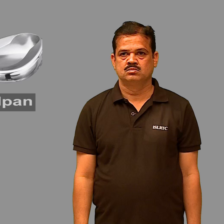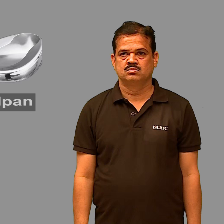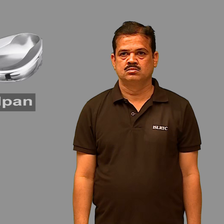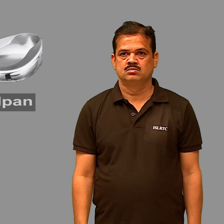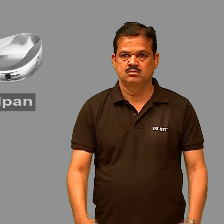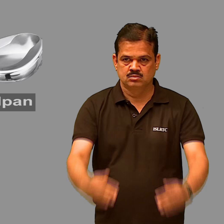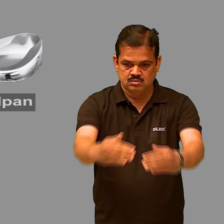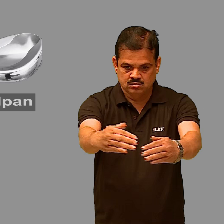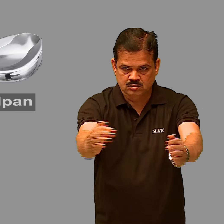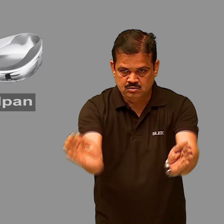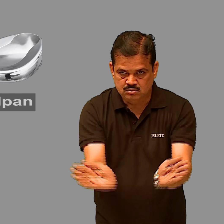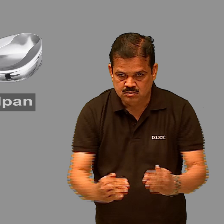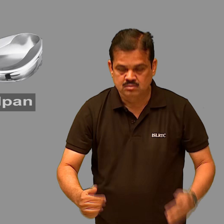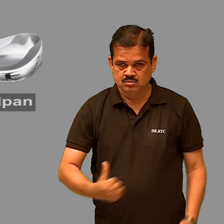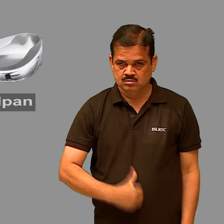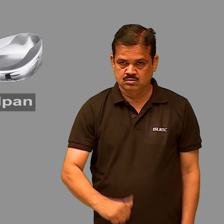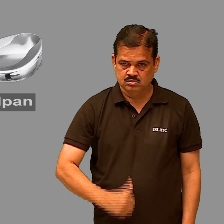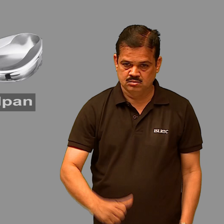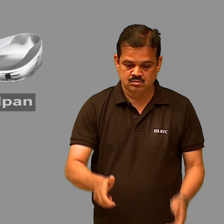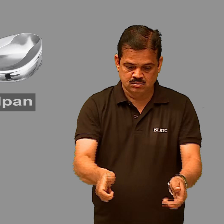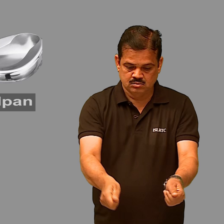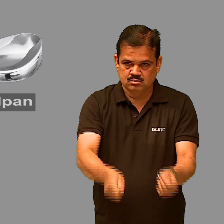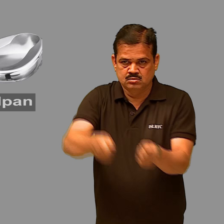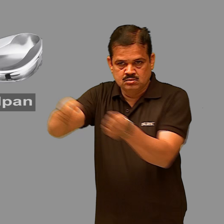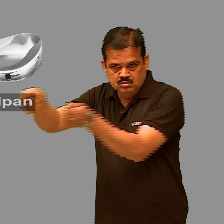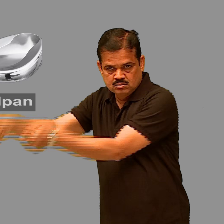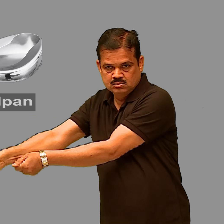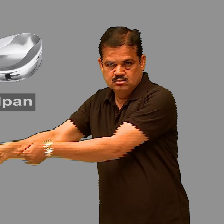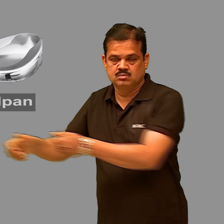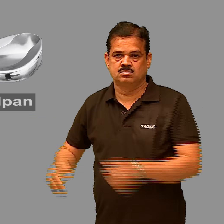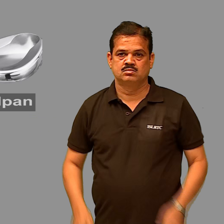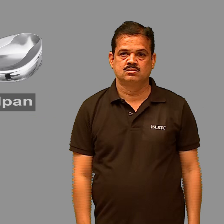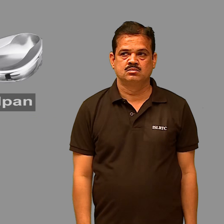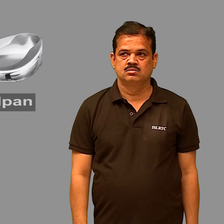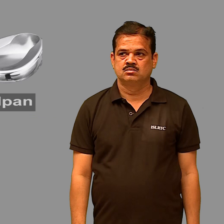Bedpan